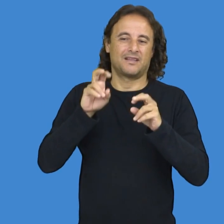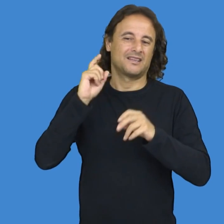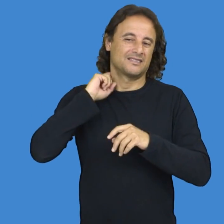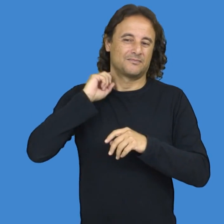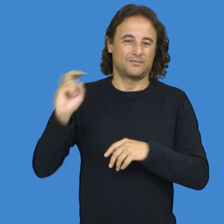meningitis